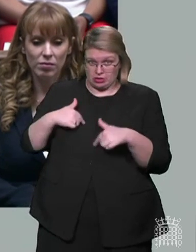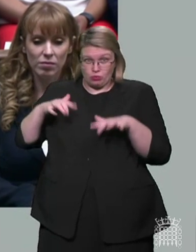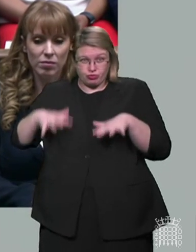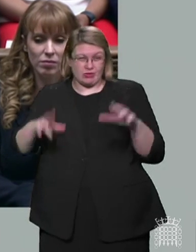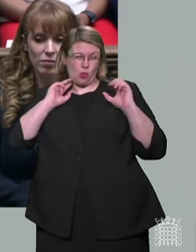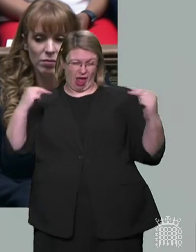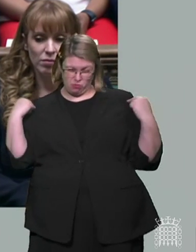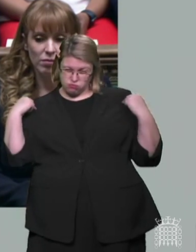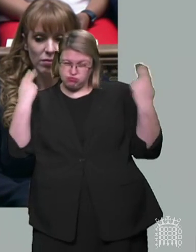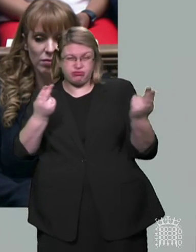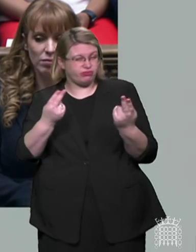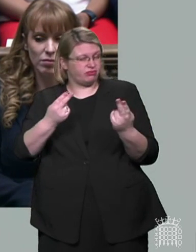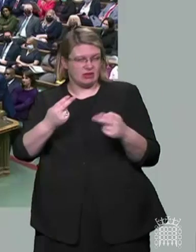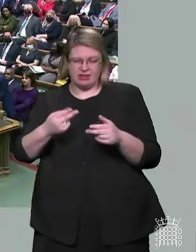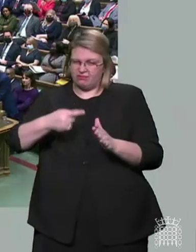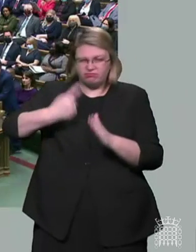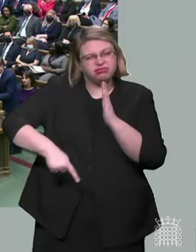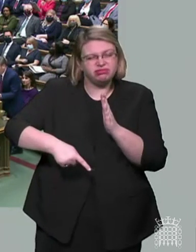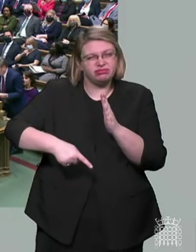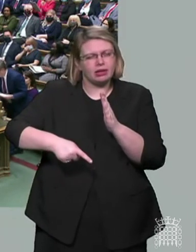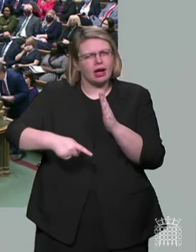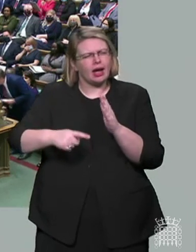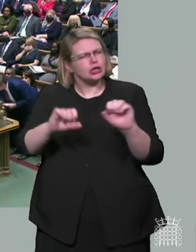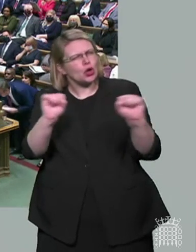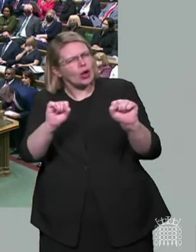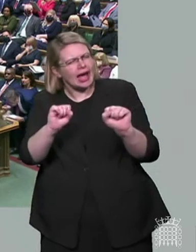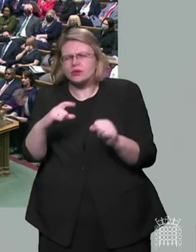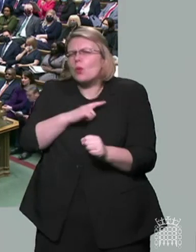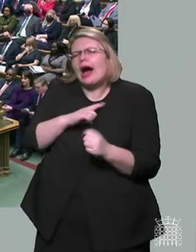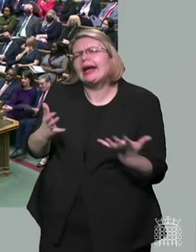If not now, then when?